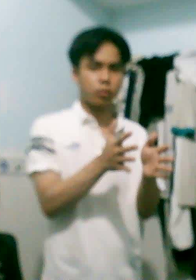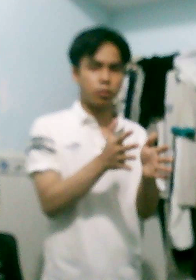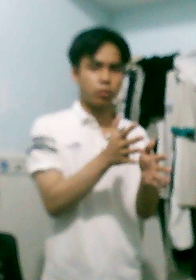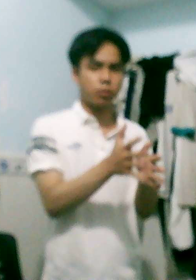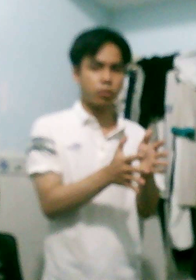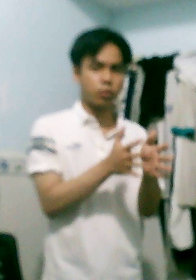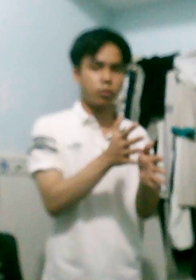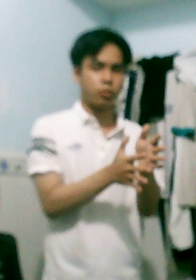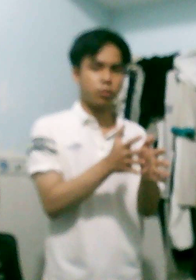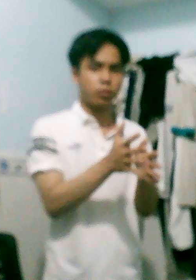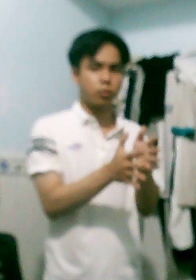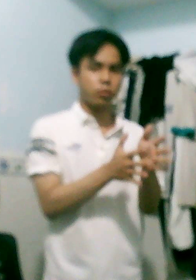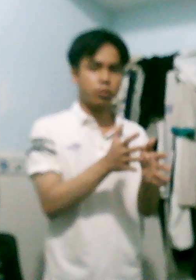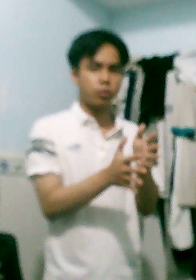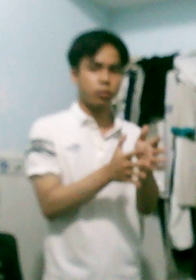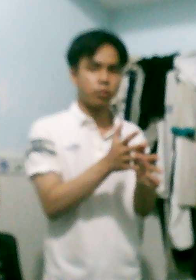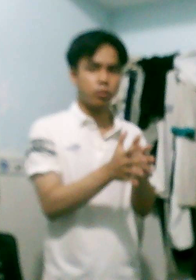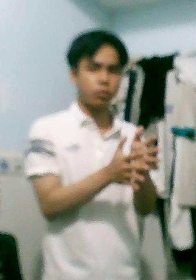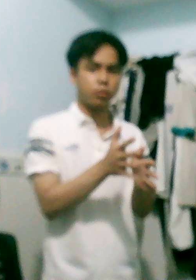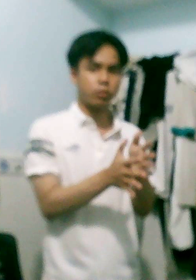ngon ngu ki hieu